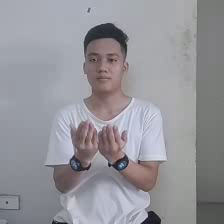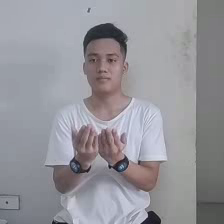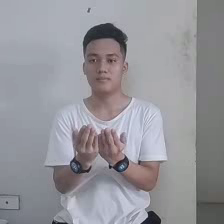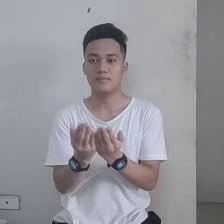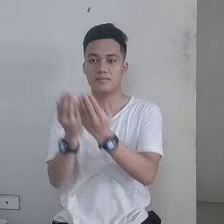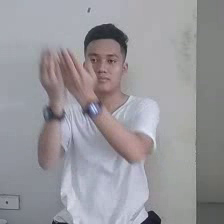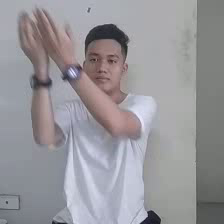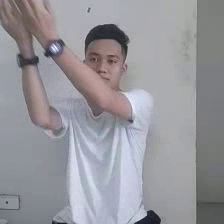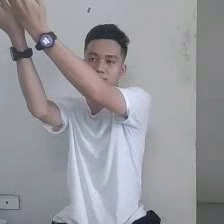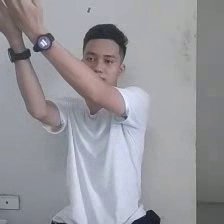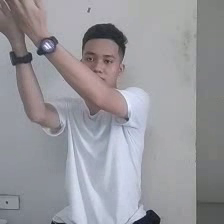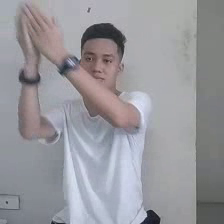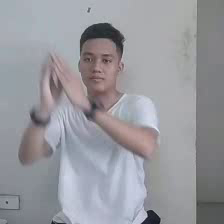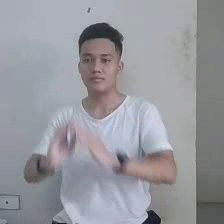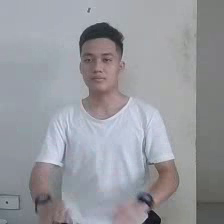Biếu tặng